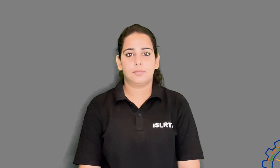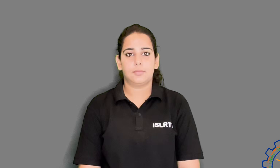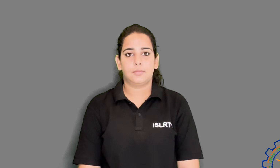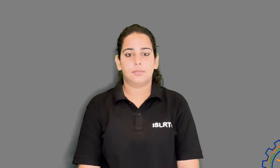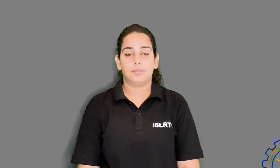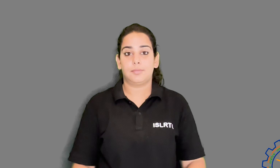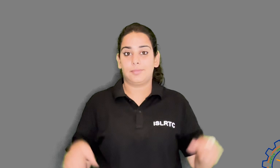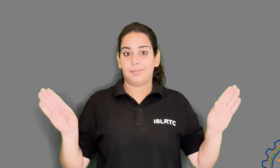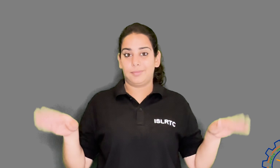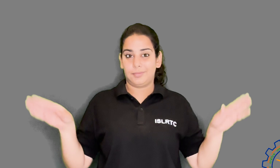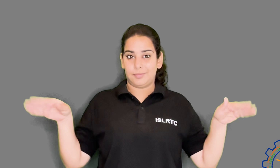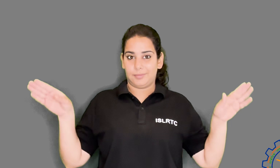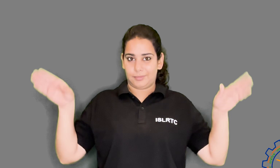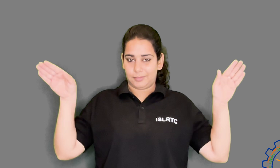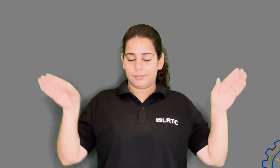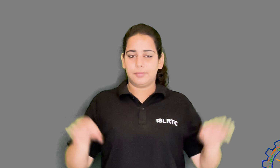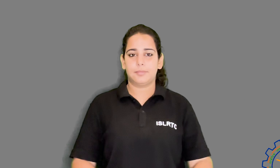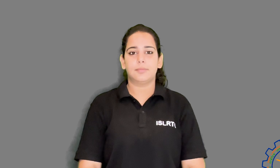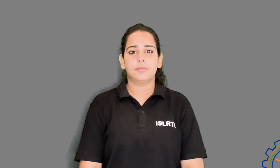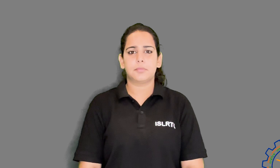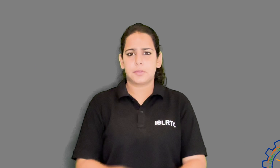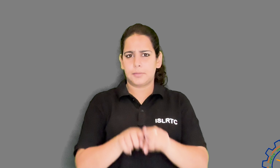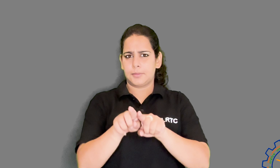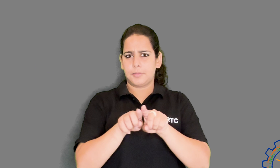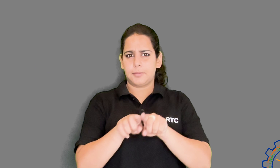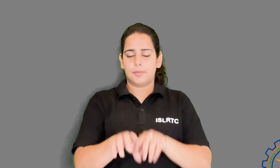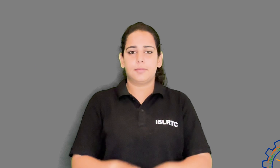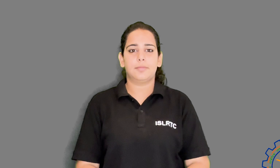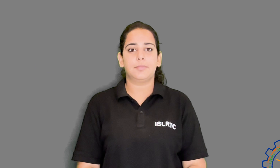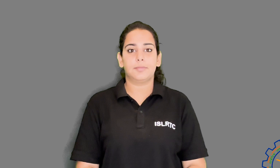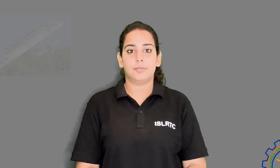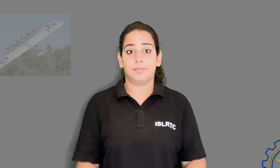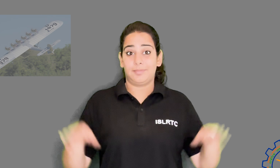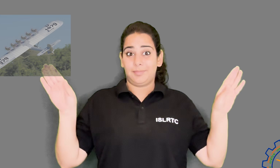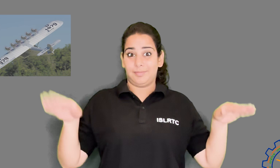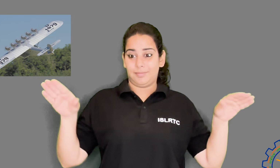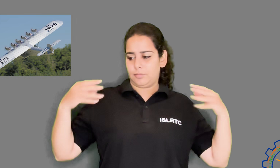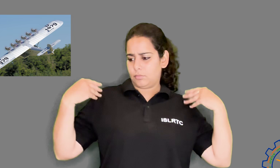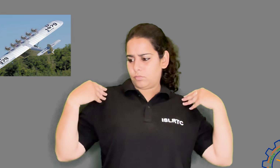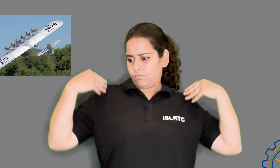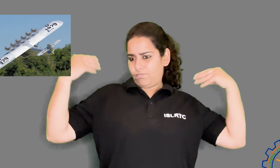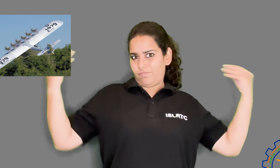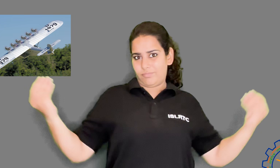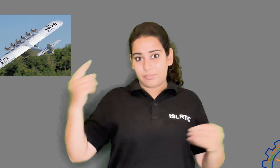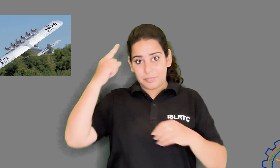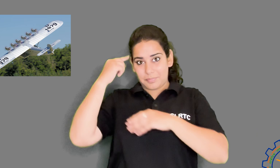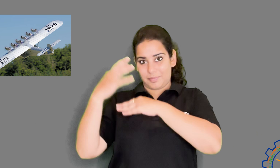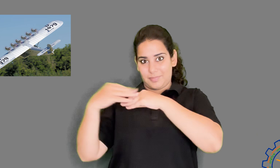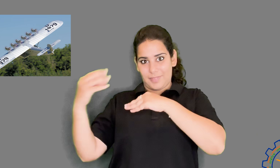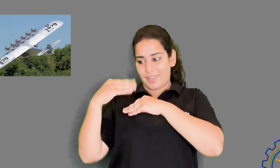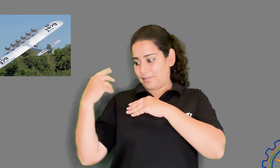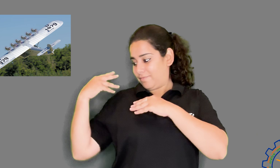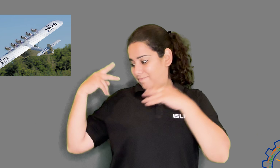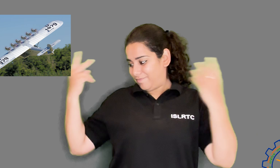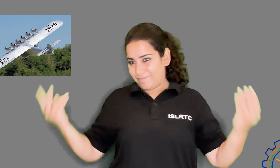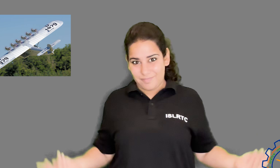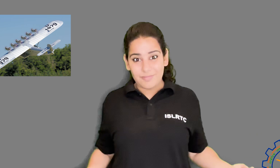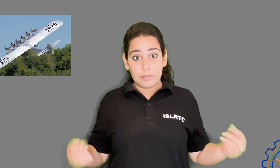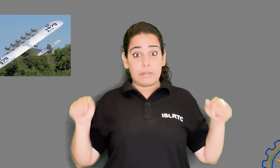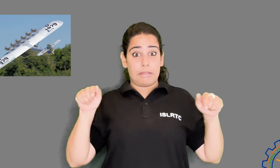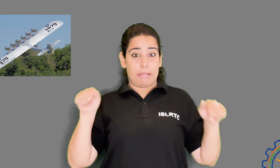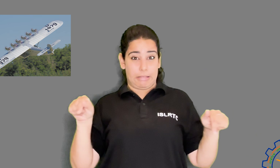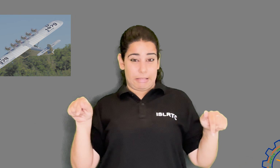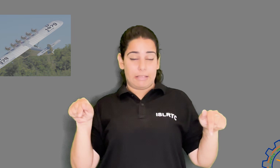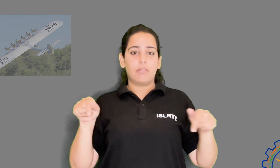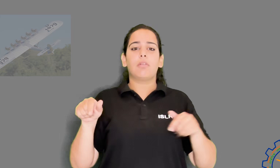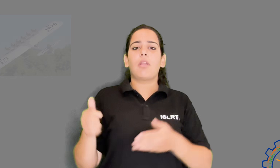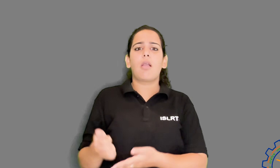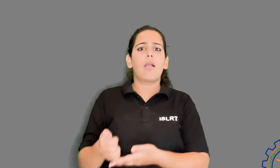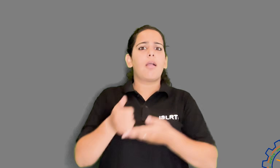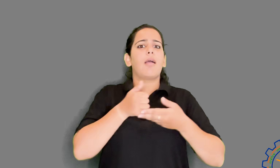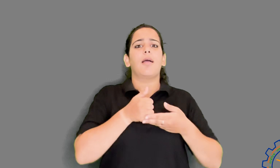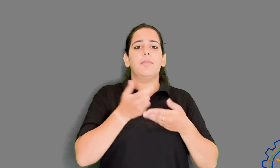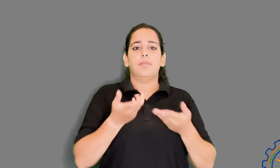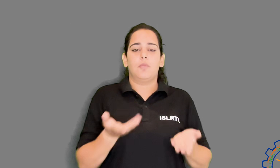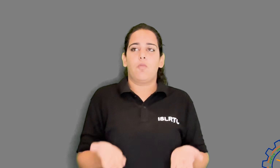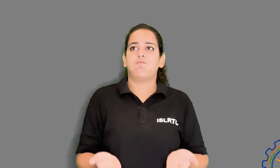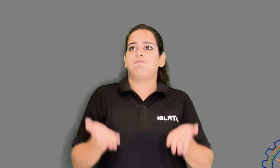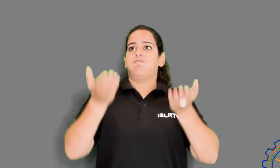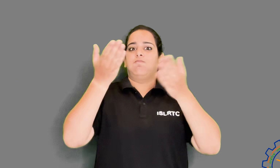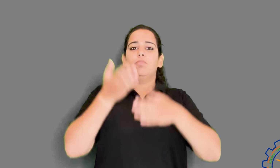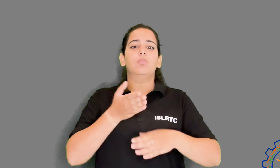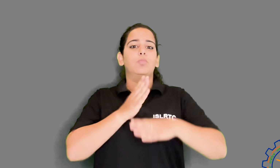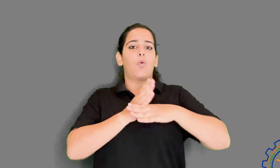Wings It is a rigid horizontal structure that projects from both side of an aircraft and supports it in the air